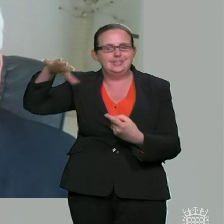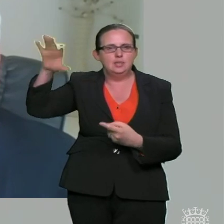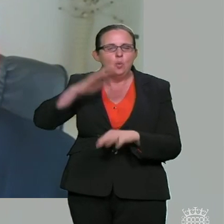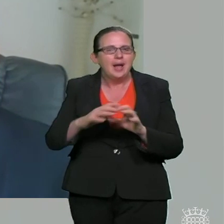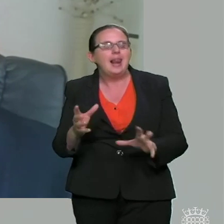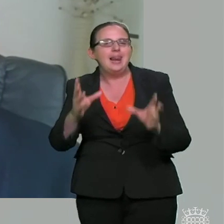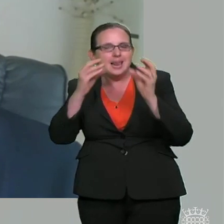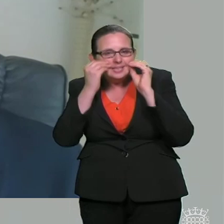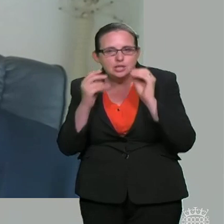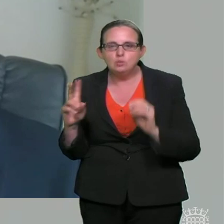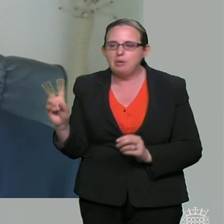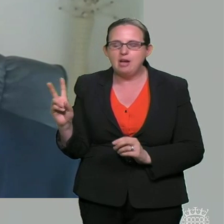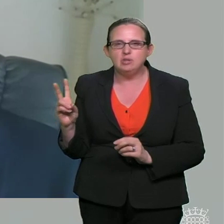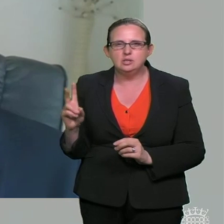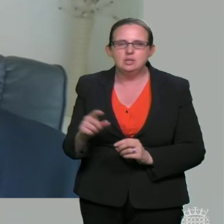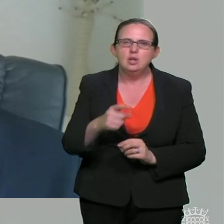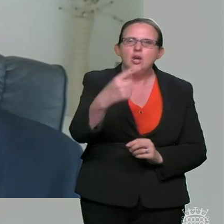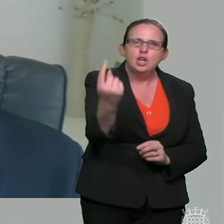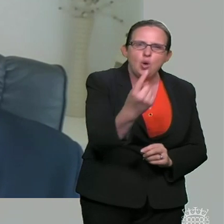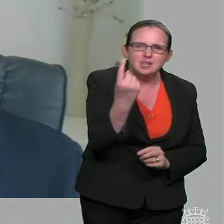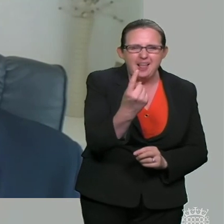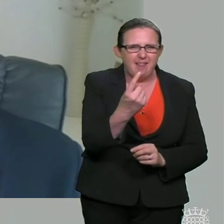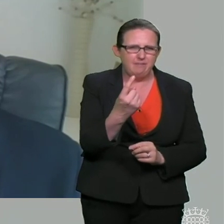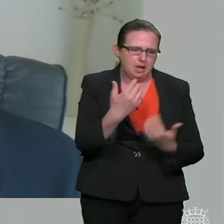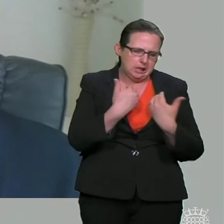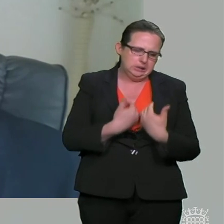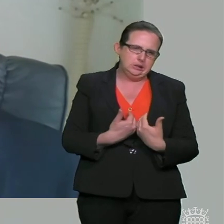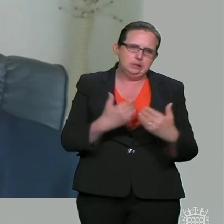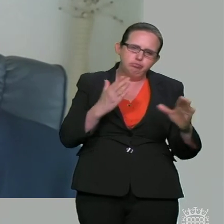You have a wonderfully privileged educational background.